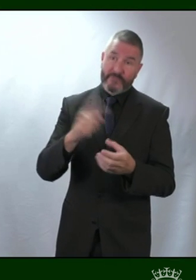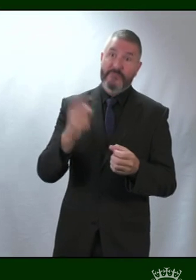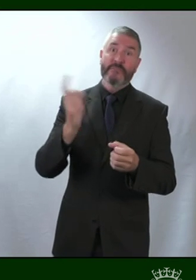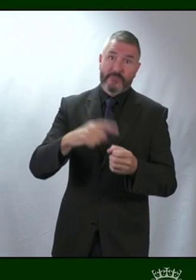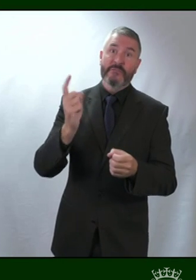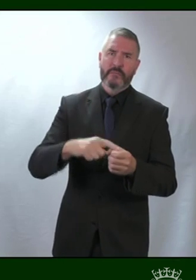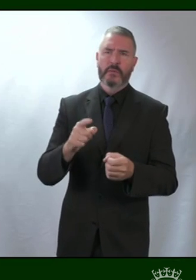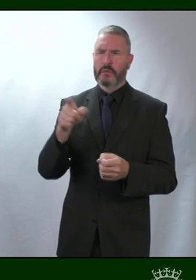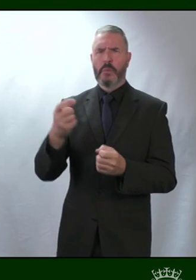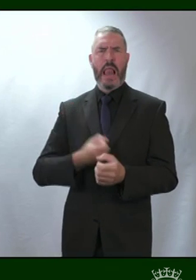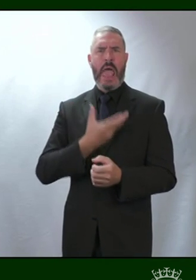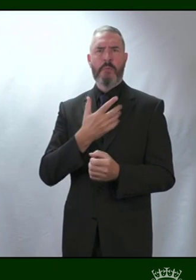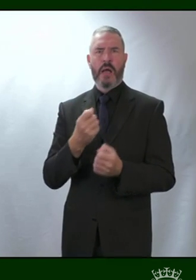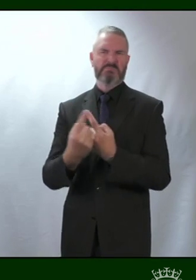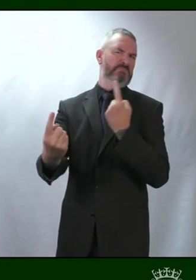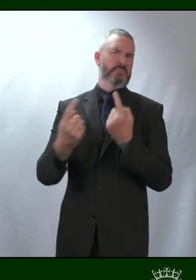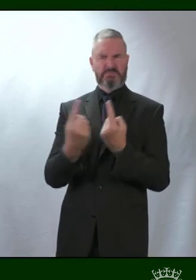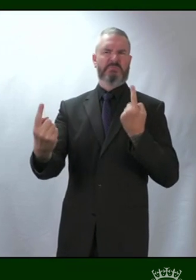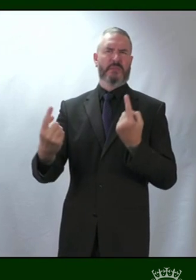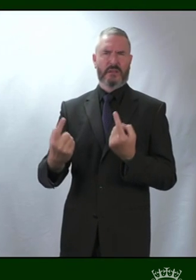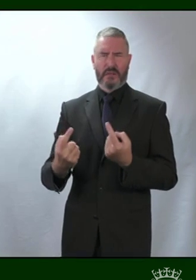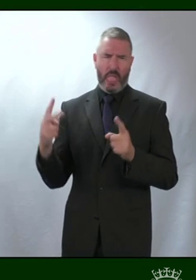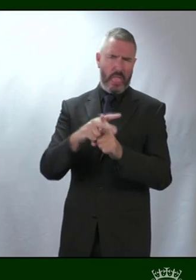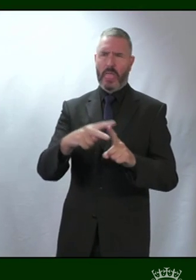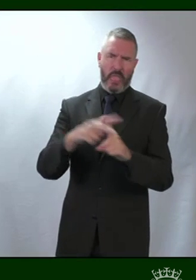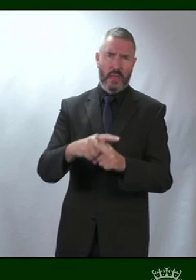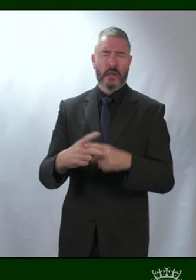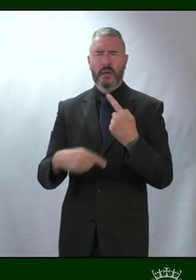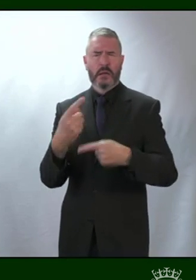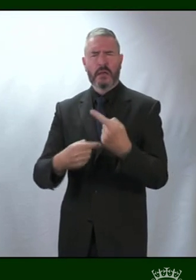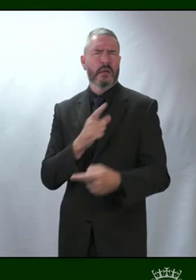Instead, the right hon. and learned Gentleman constantly knocks it from the sidelines.